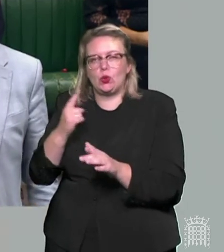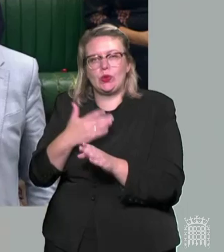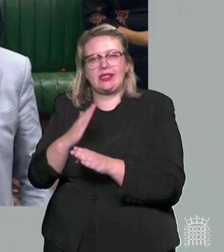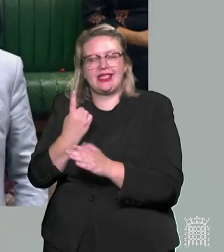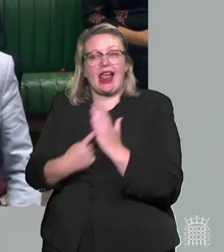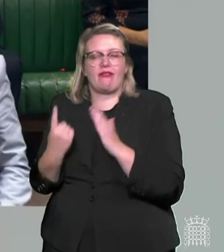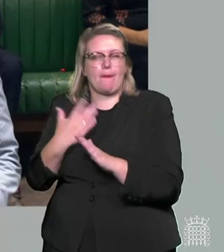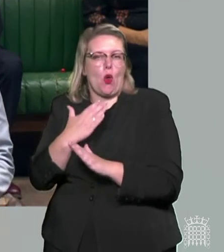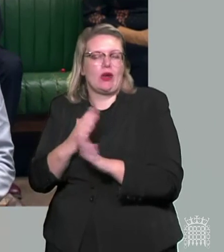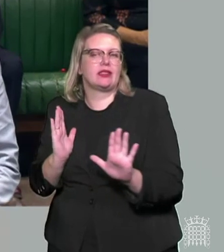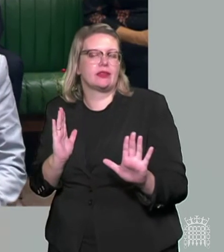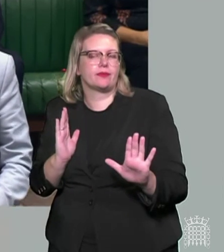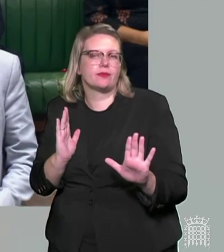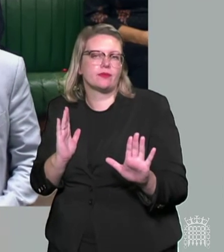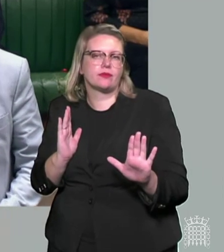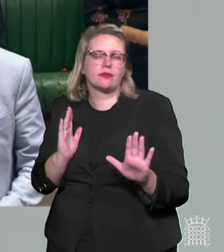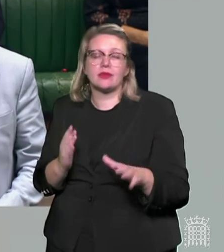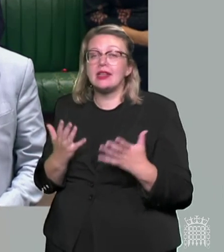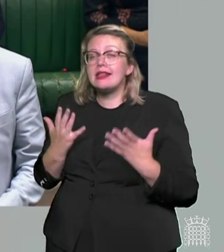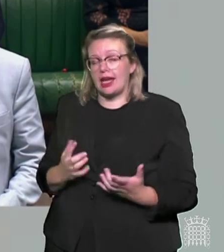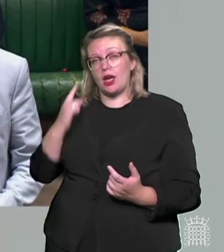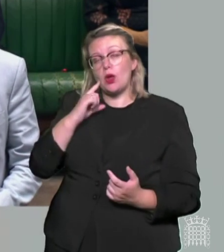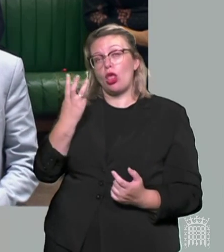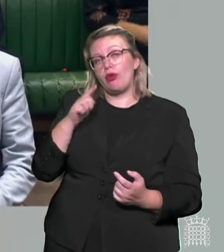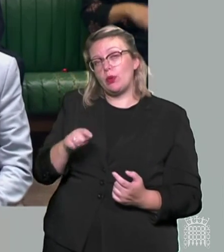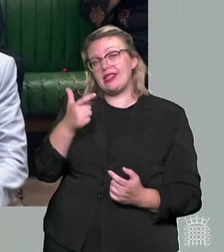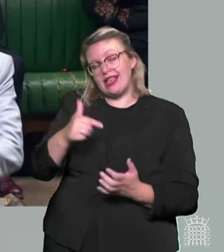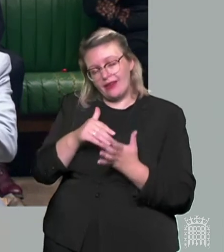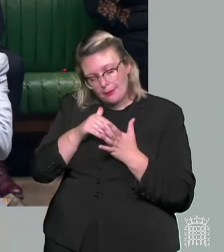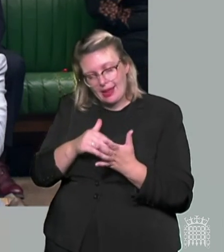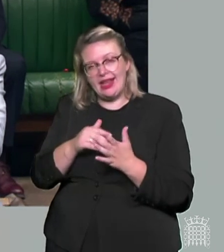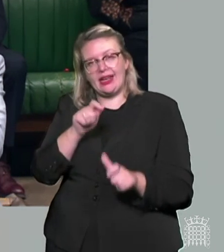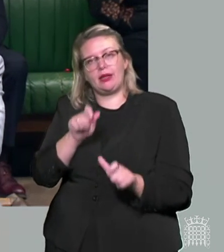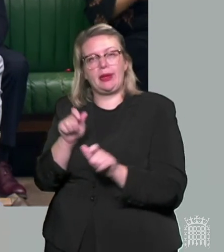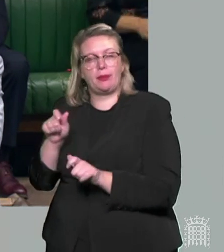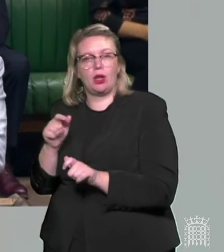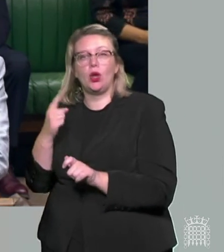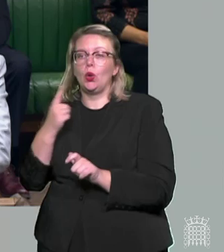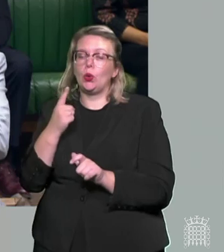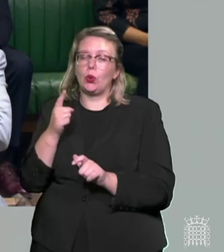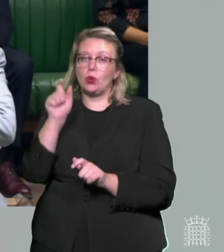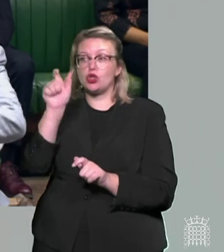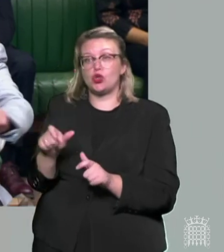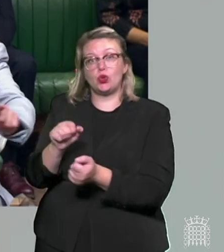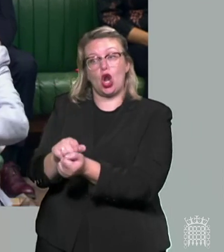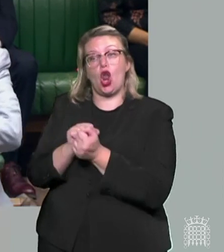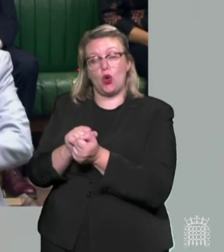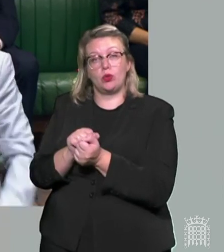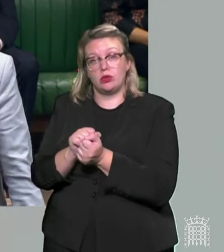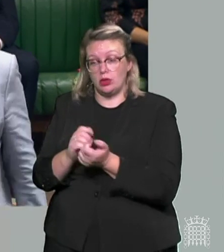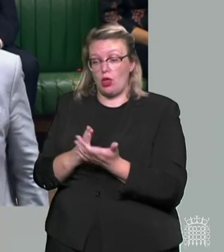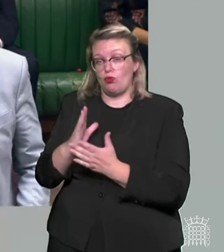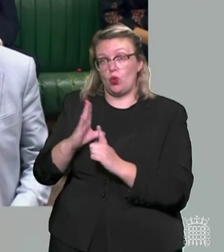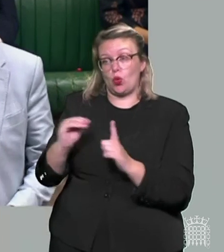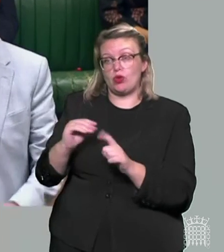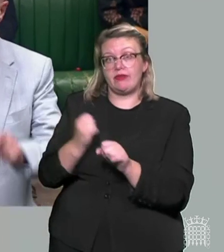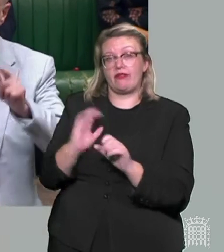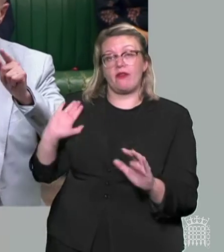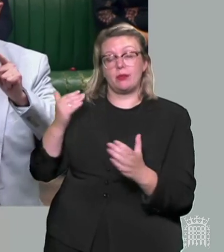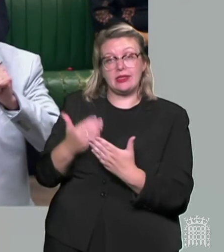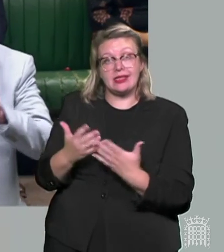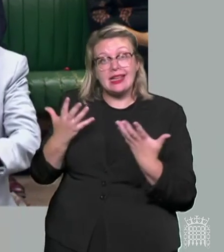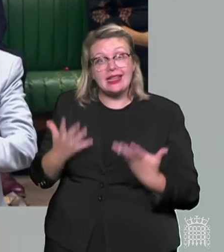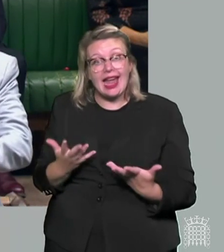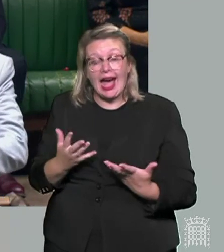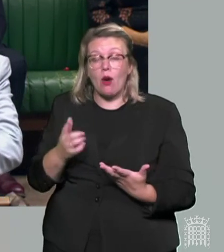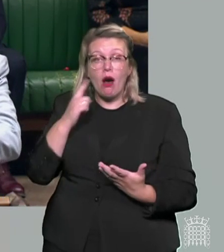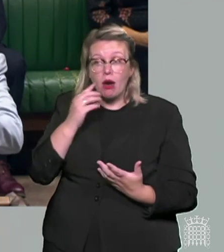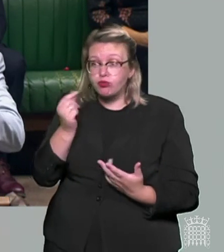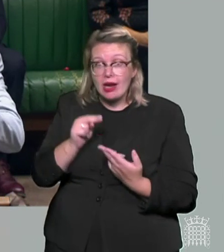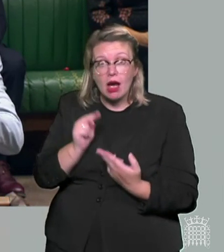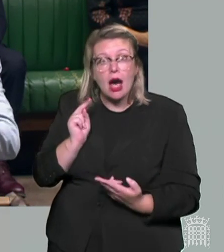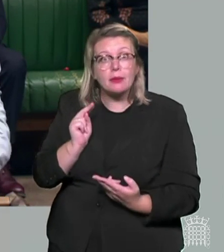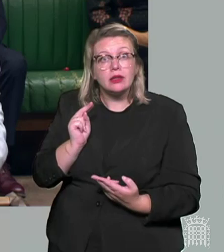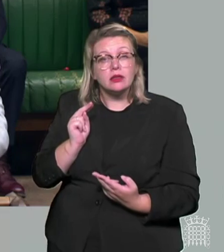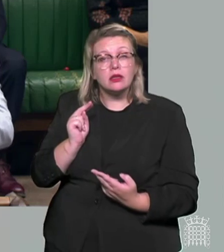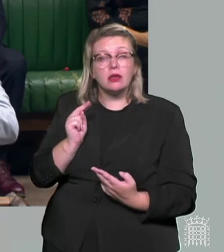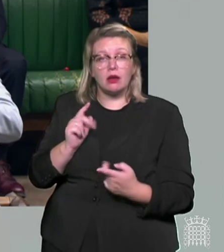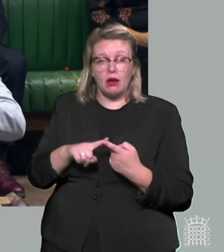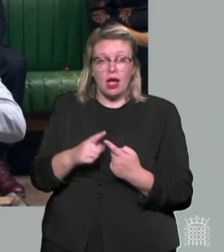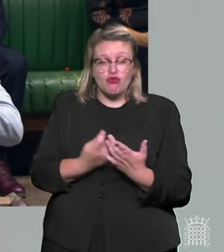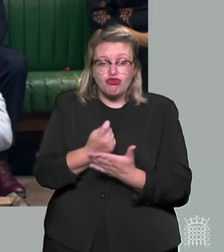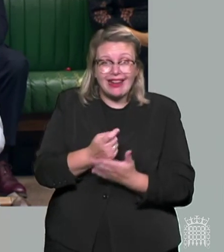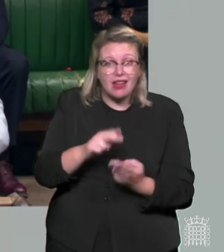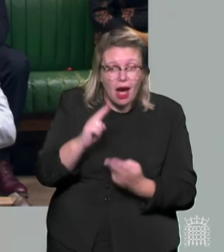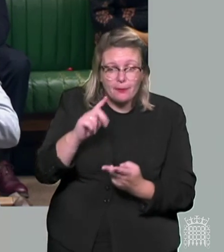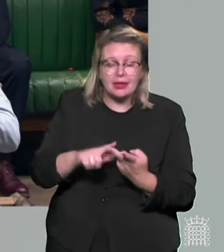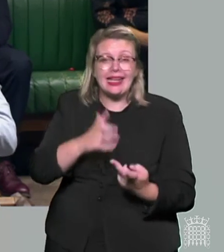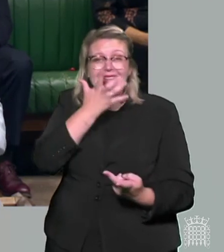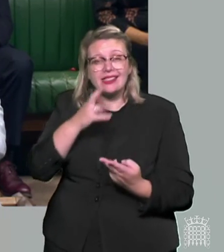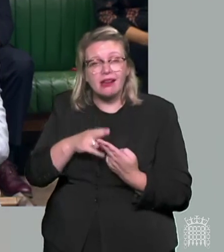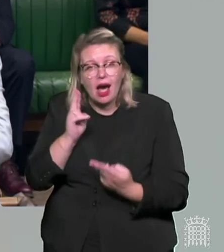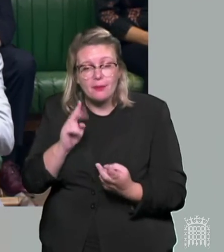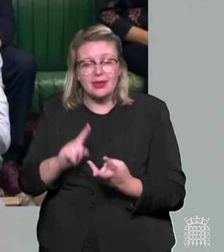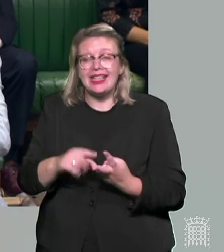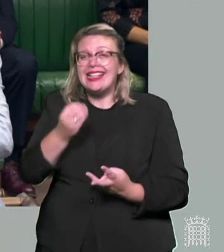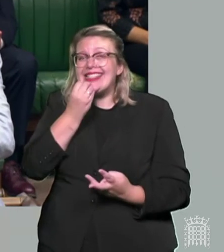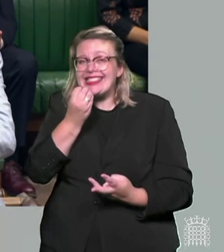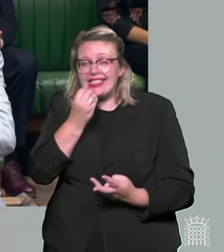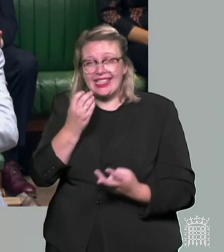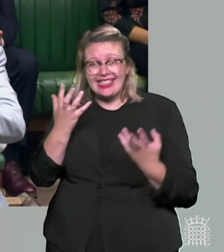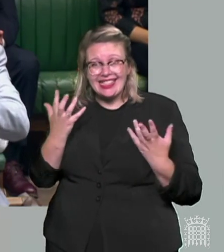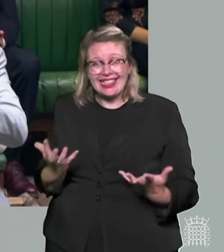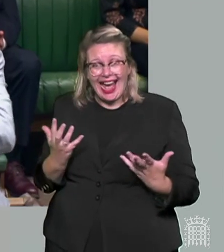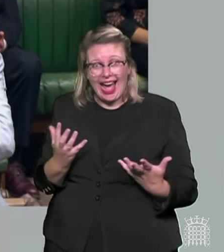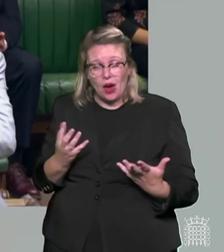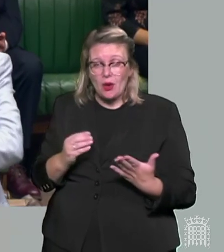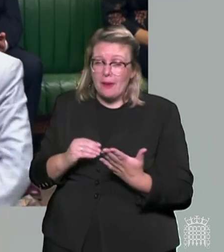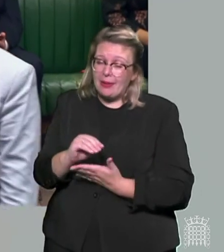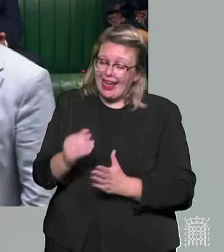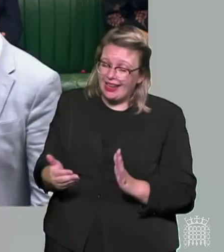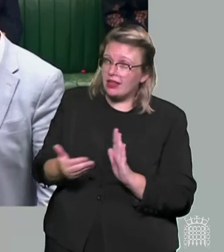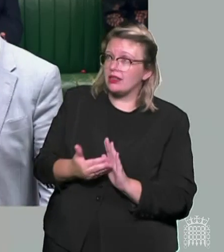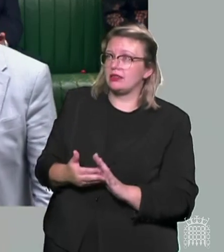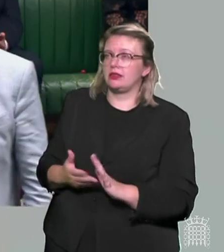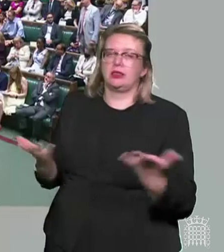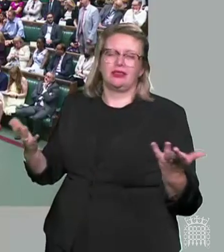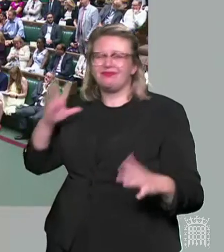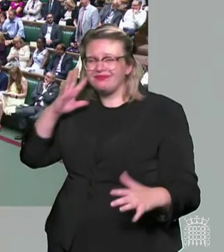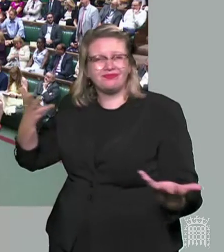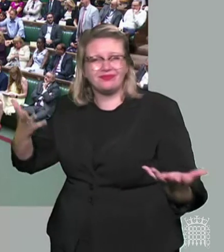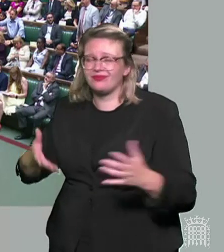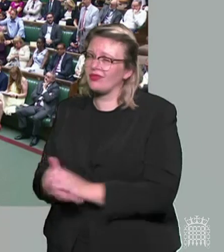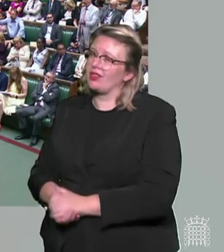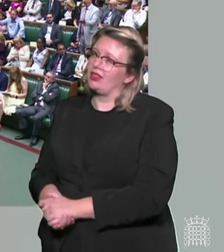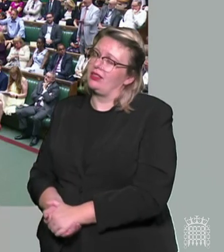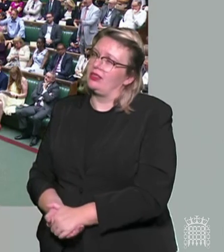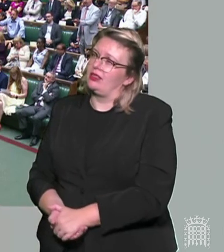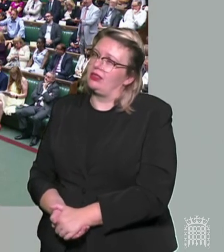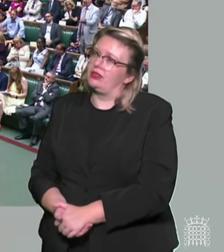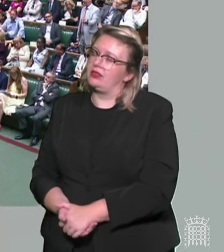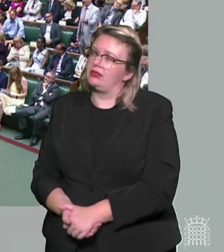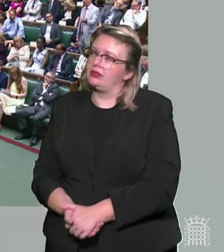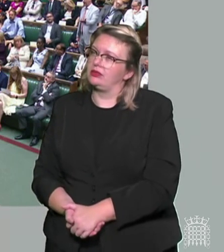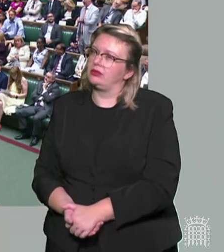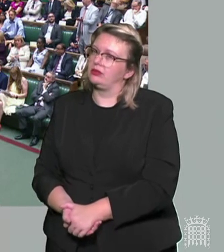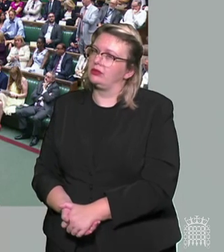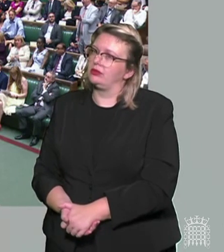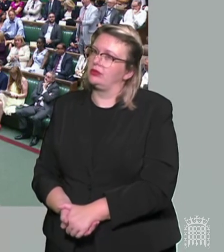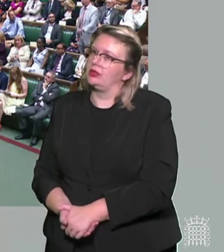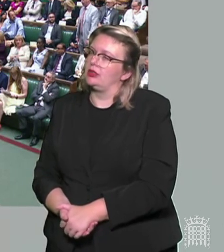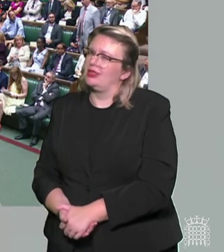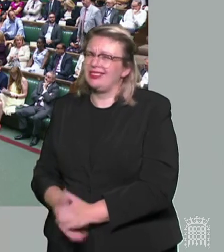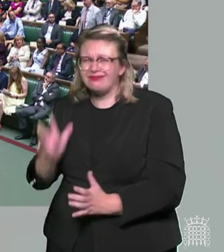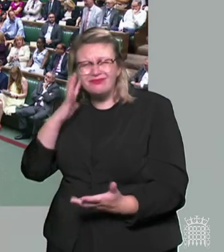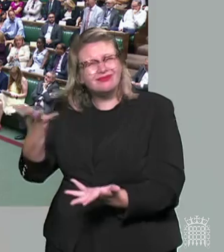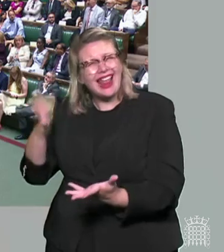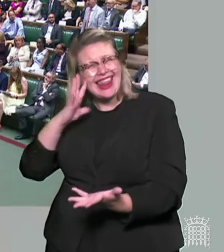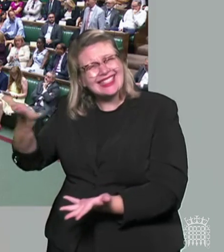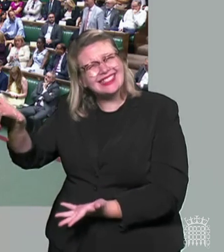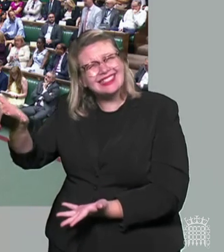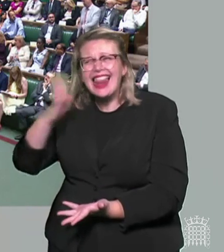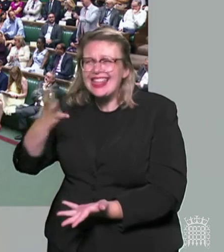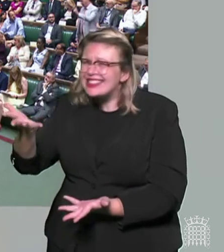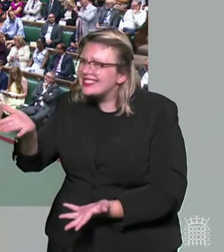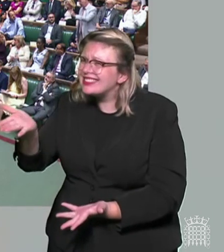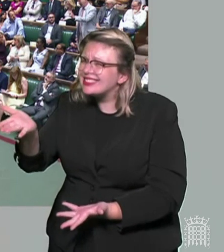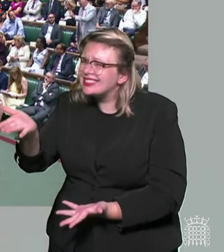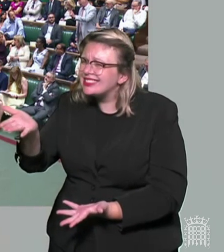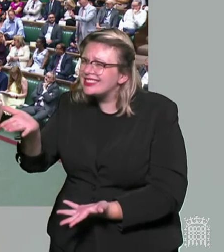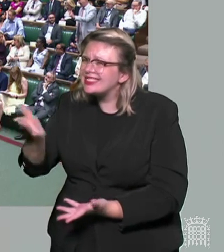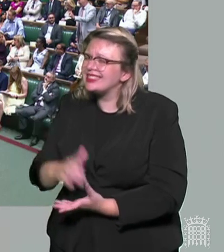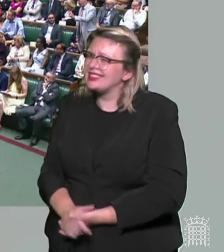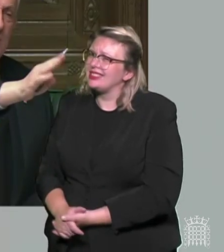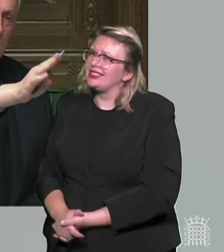So will he now keep faith with the 3.7 million people who have taken out student loans since this Conservative Government have been in power and who now face rising inflation in terms of rent, heating and eating, and who now must pay— Listen to that rabble.